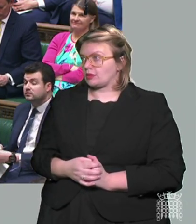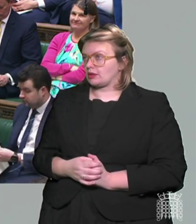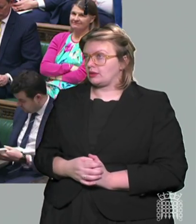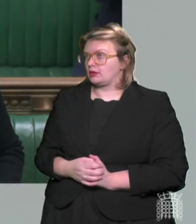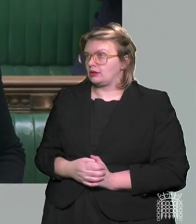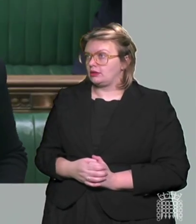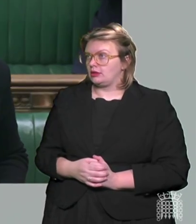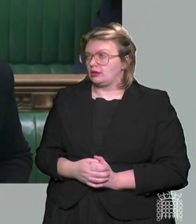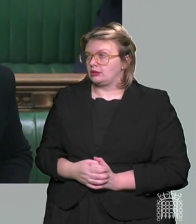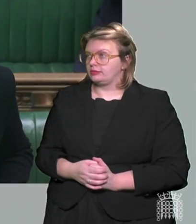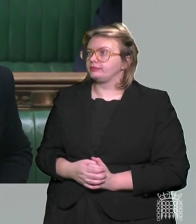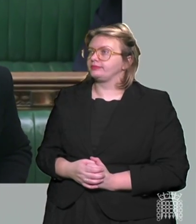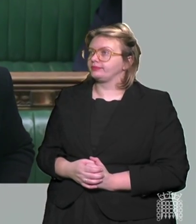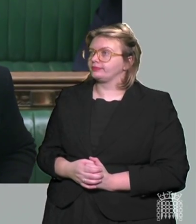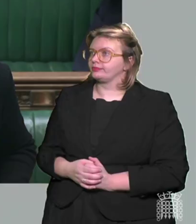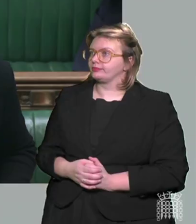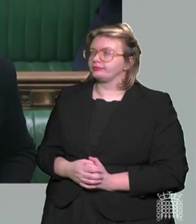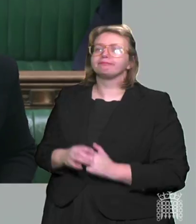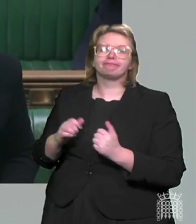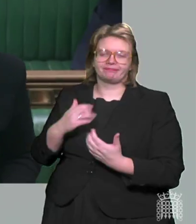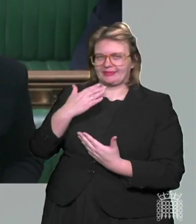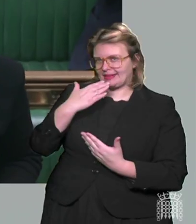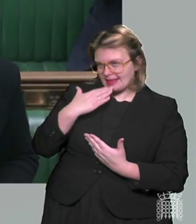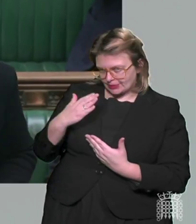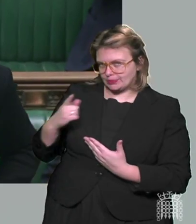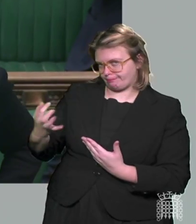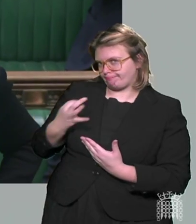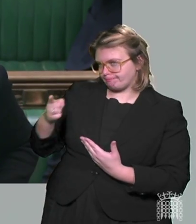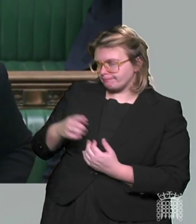I thank my constituency neighbour for his question.